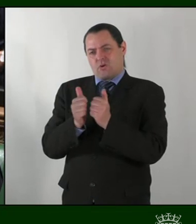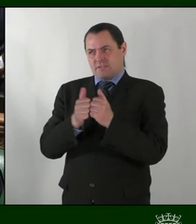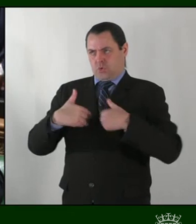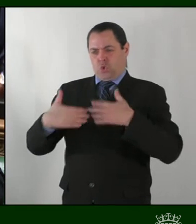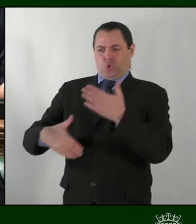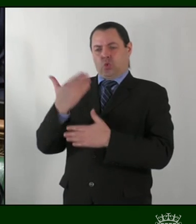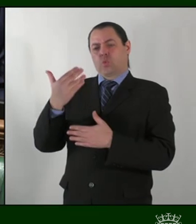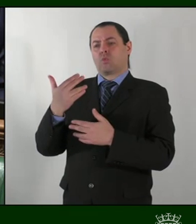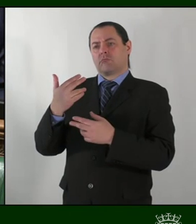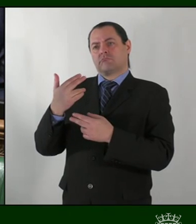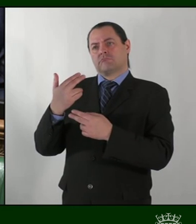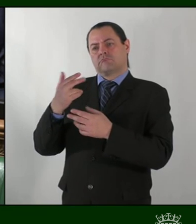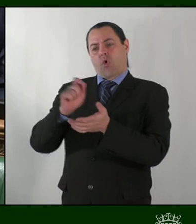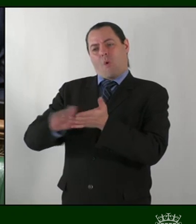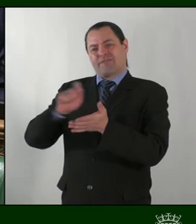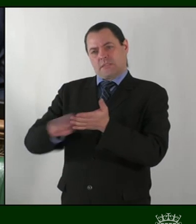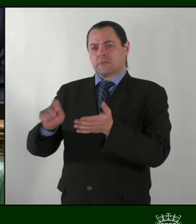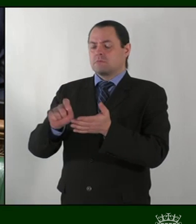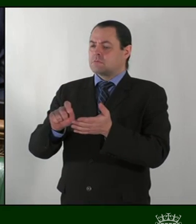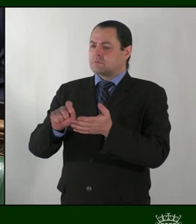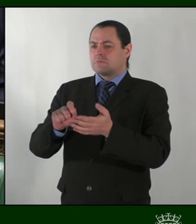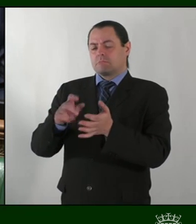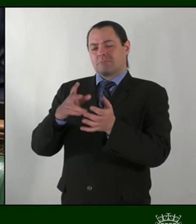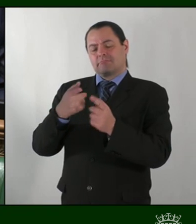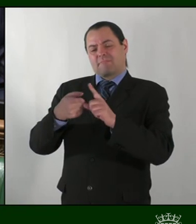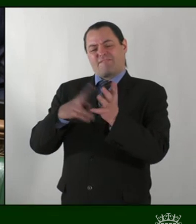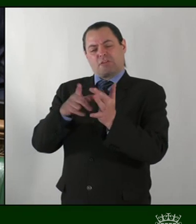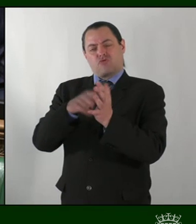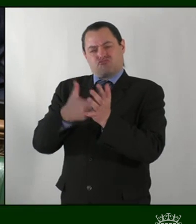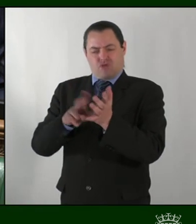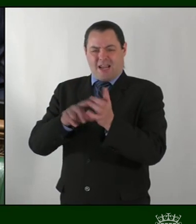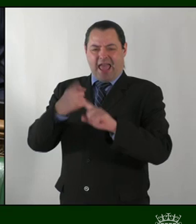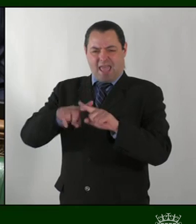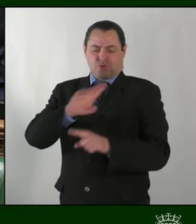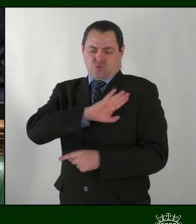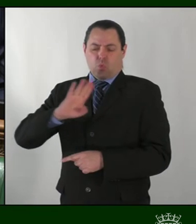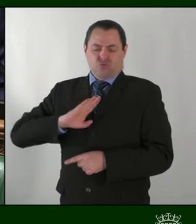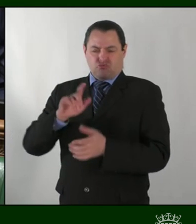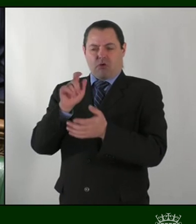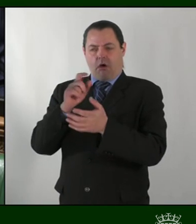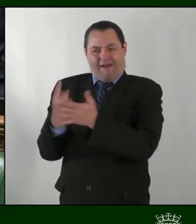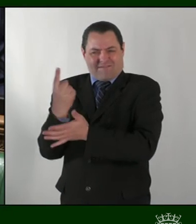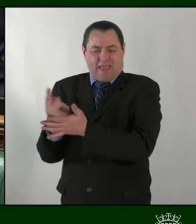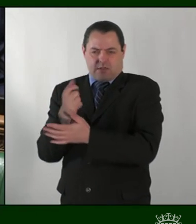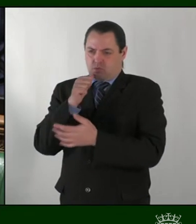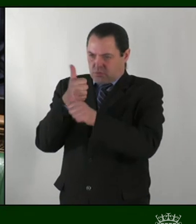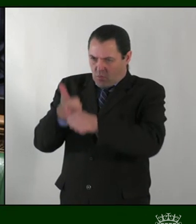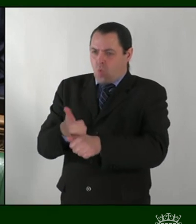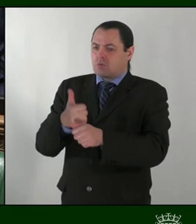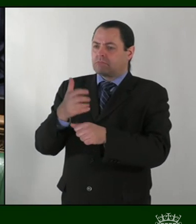Our new Office for Veterans Affairs is helping veterans to transition to new jobs and to secure homes.